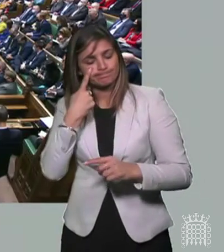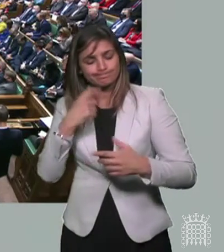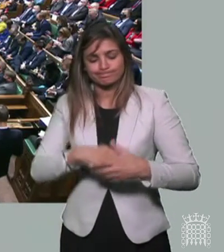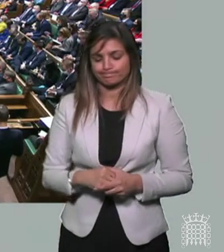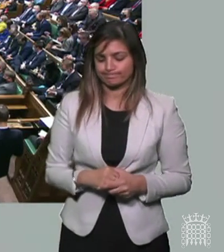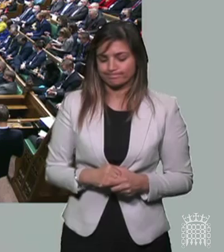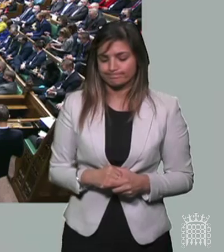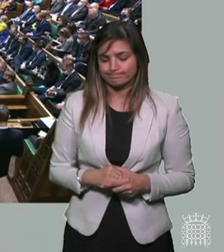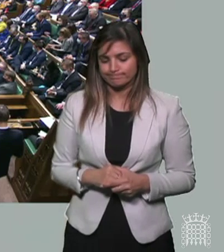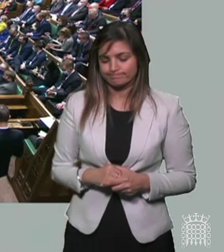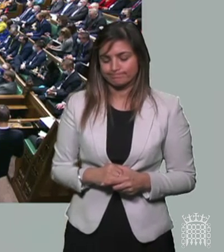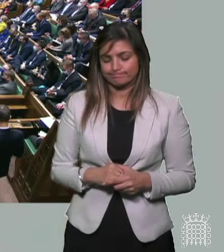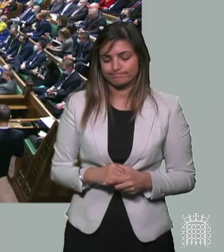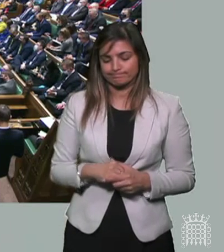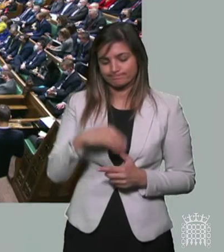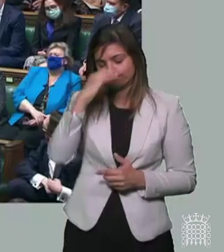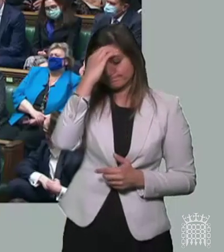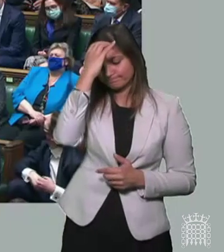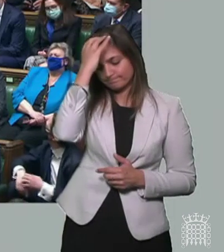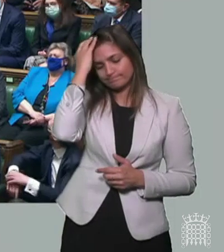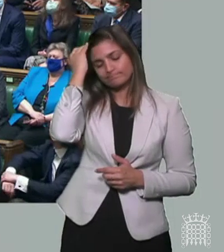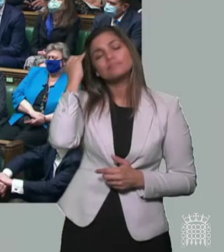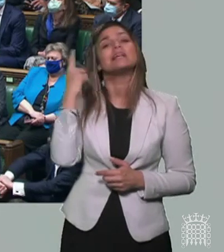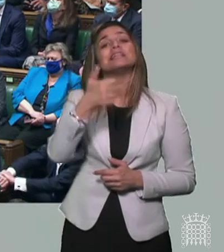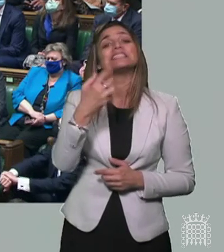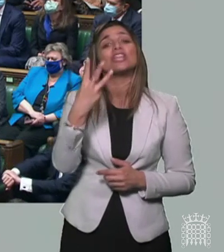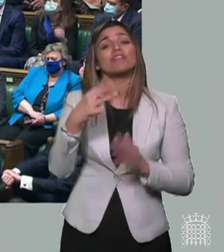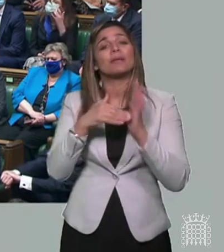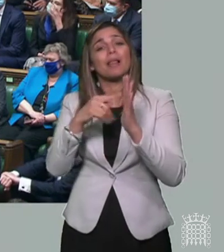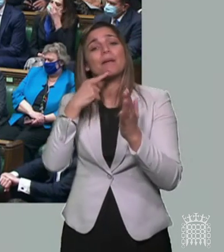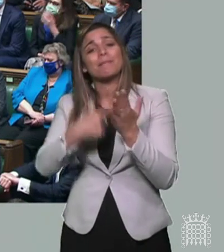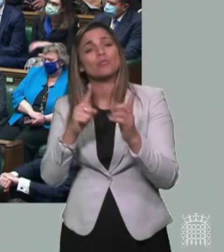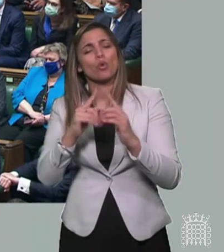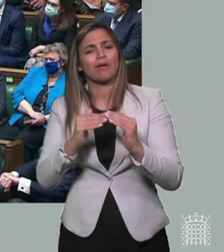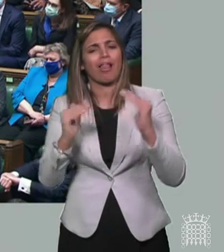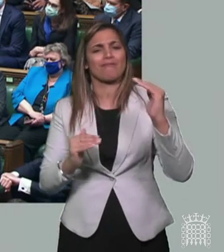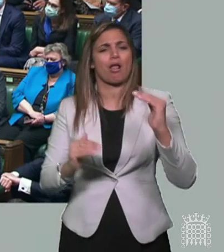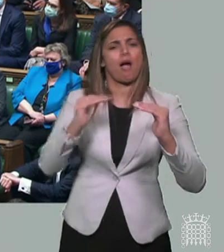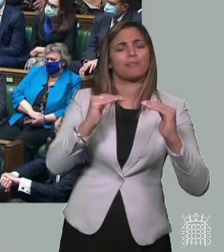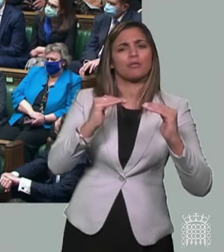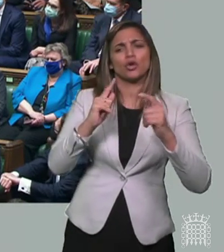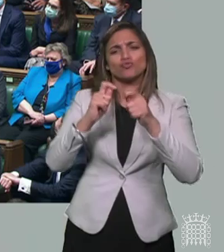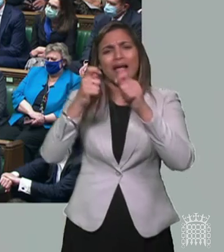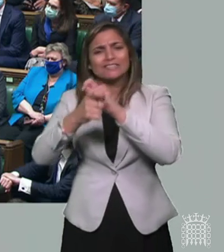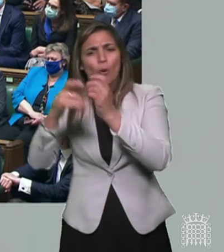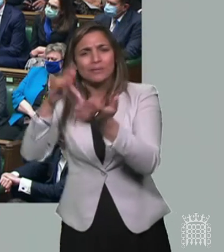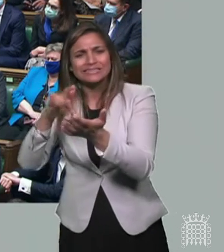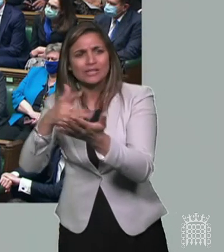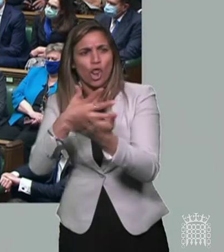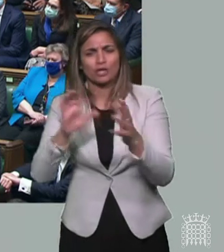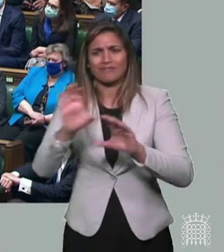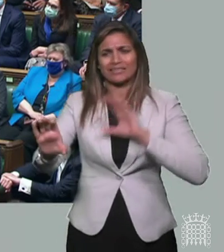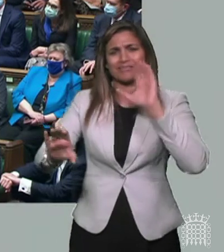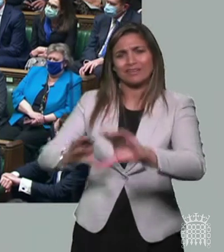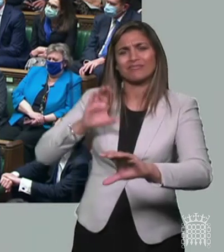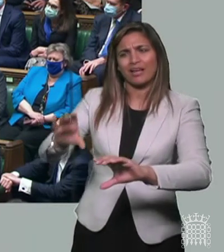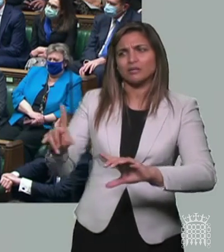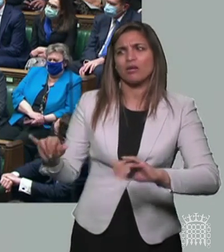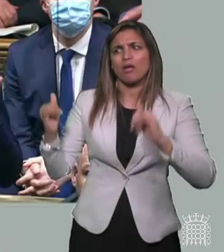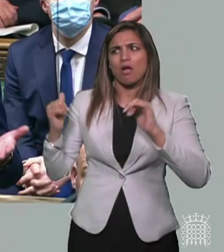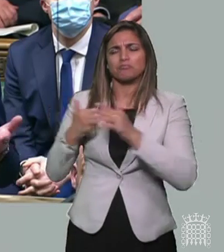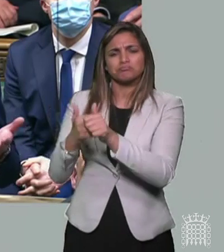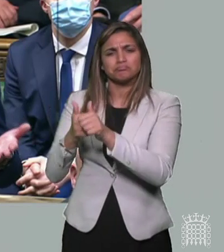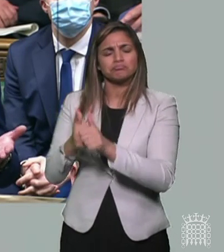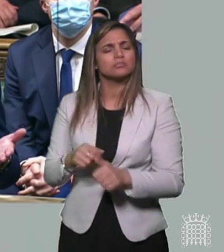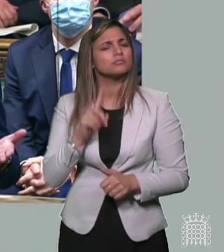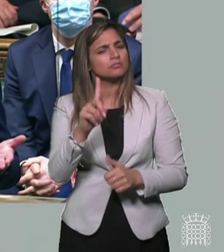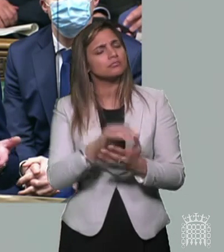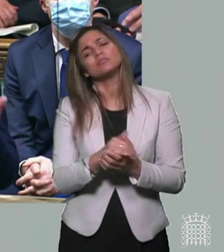£56 million through the levelling up fund and £40 million through transforming cities—that is just some of the investment that we have recently secured for Stoke-on-Trent.